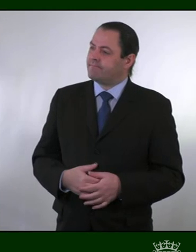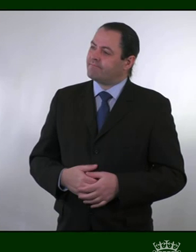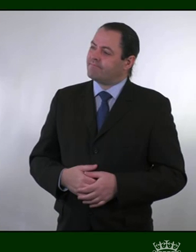Donaldson